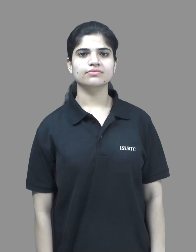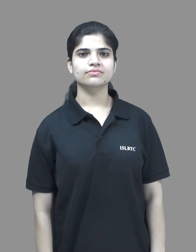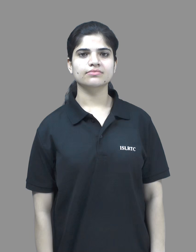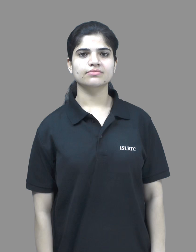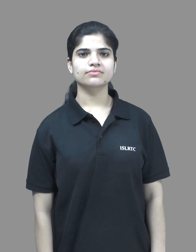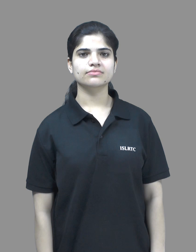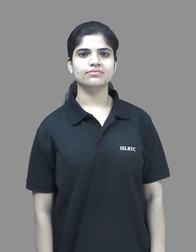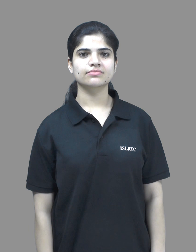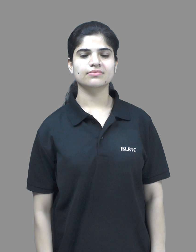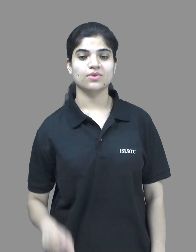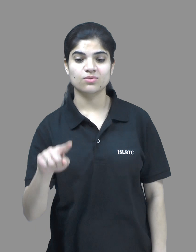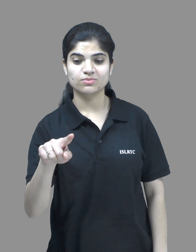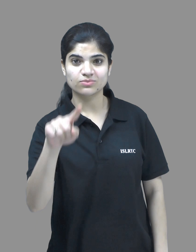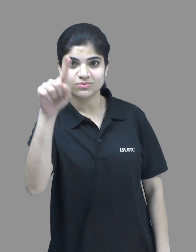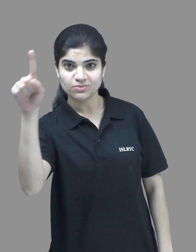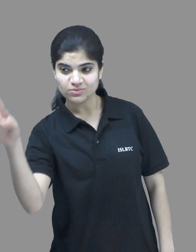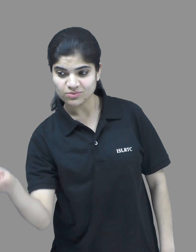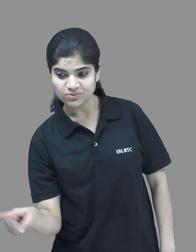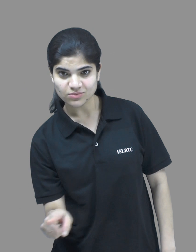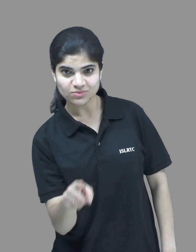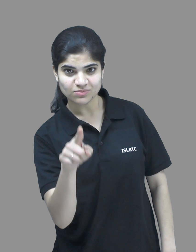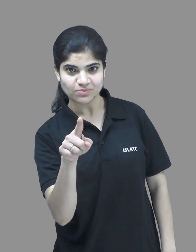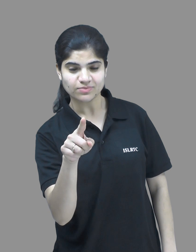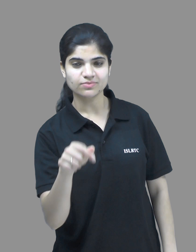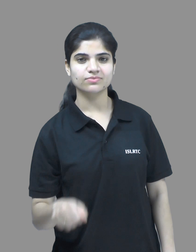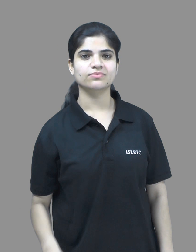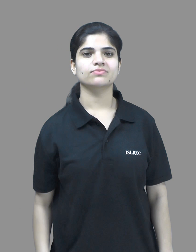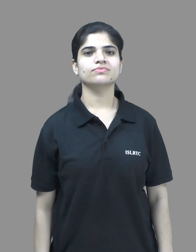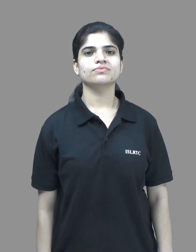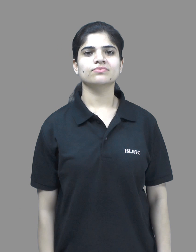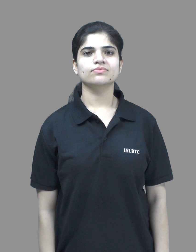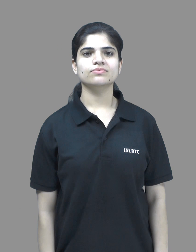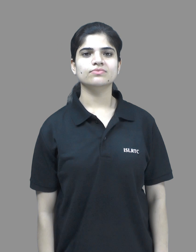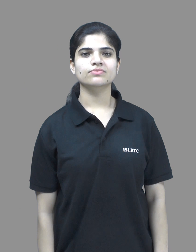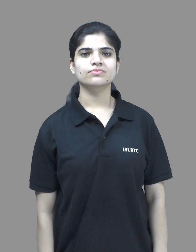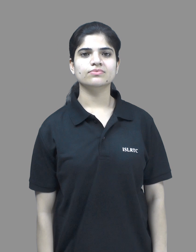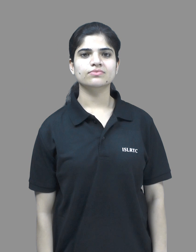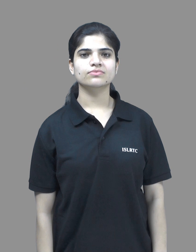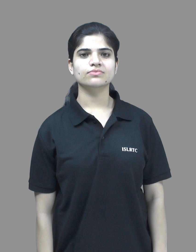Oval